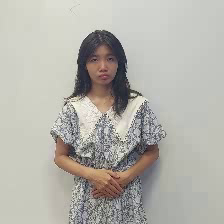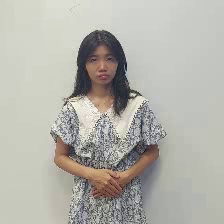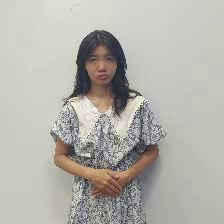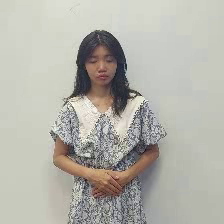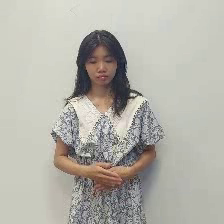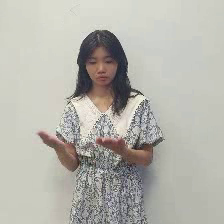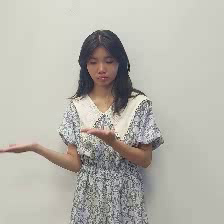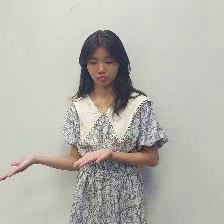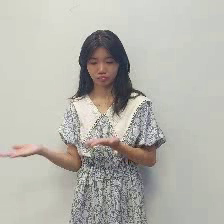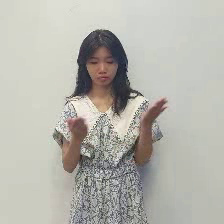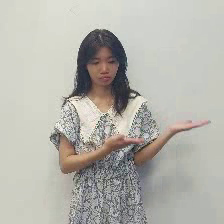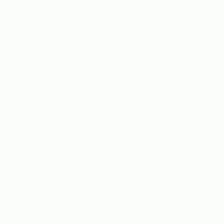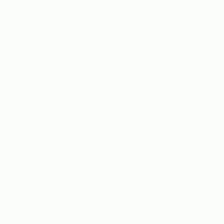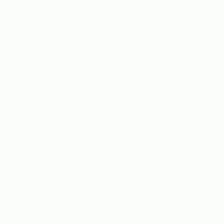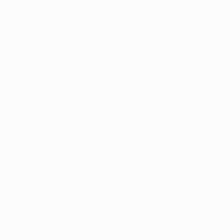Mời vào